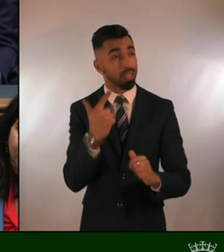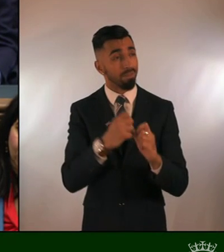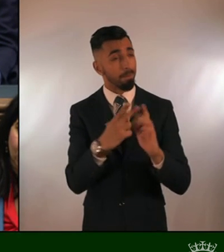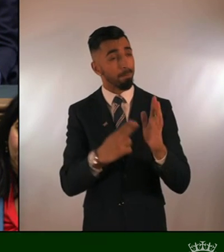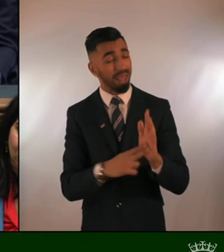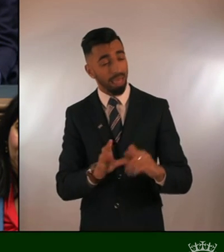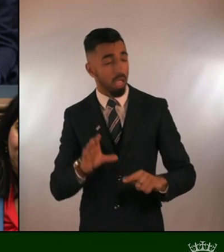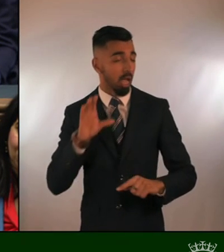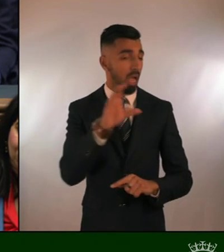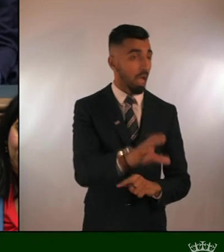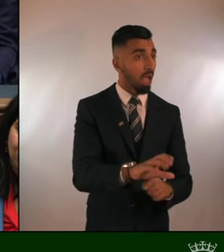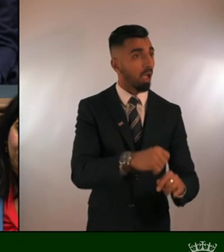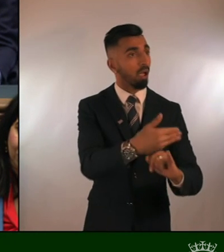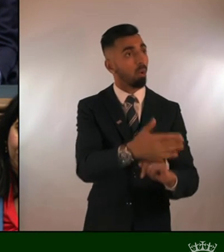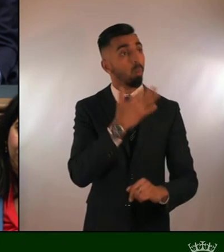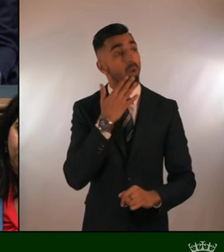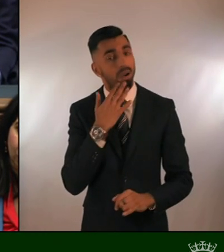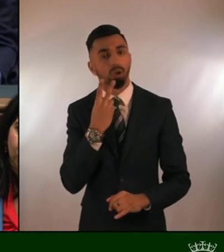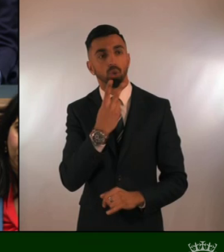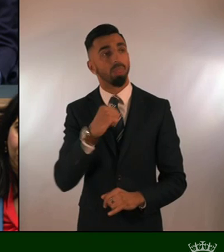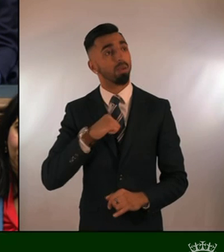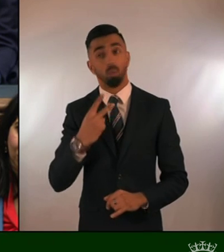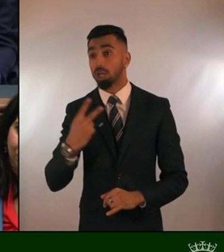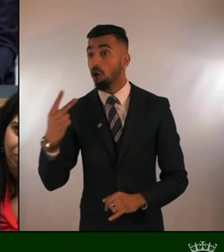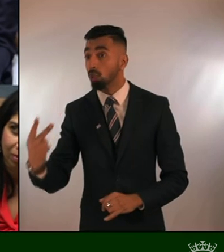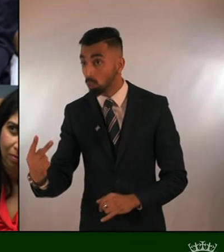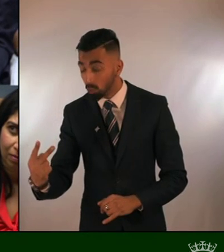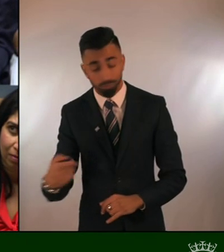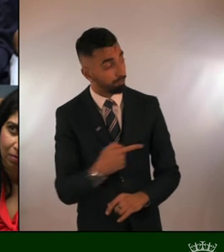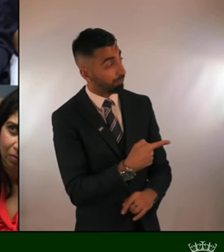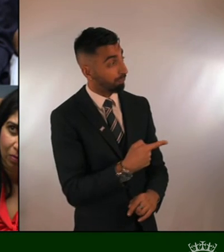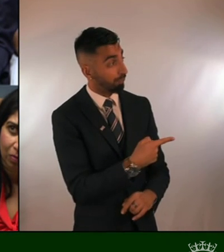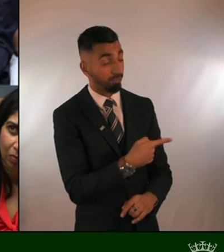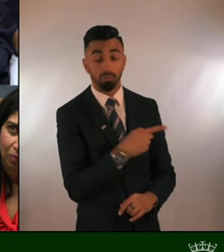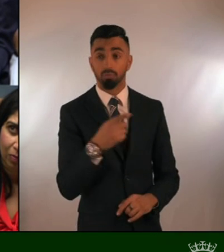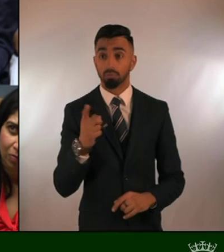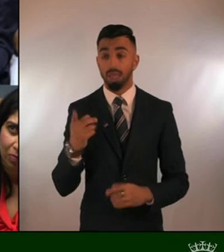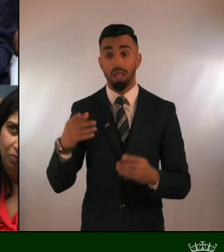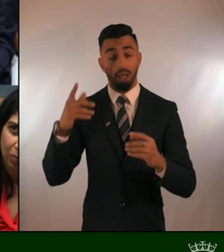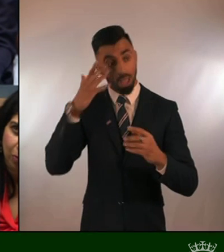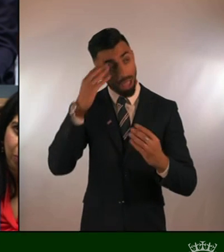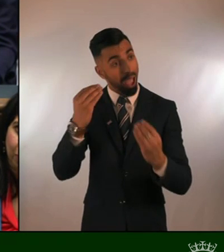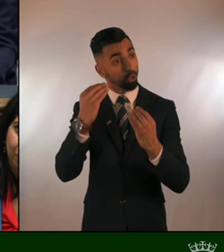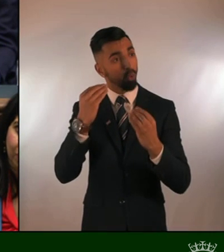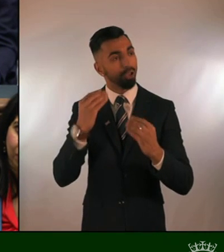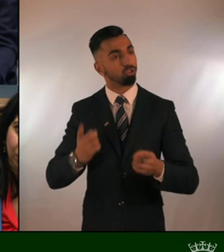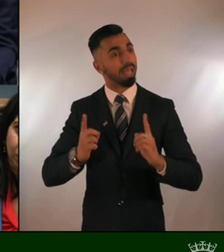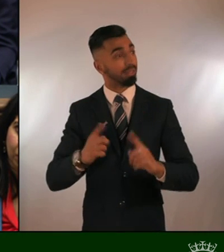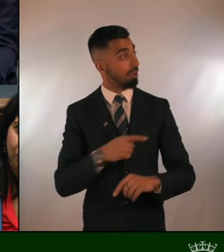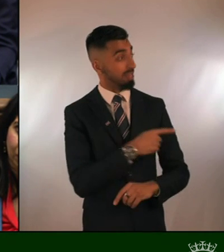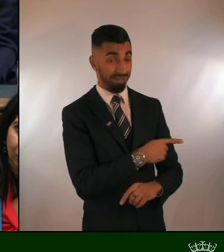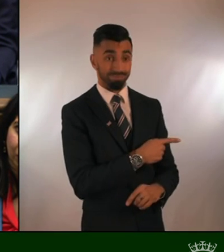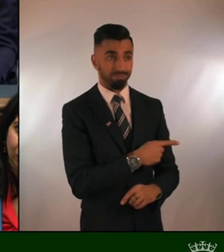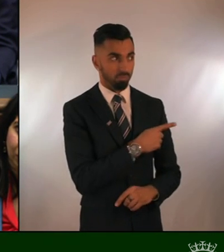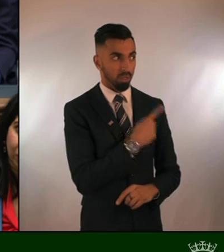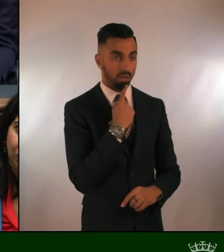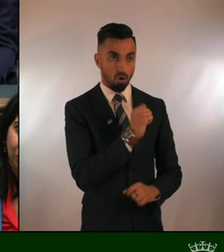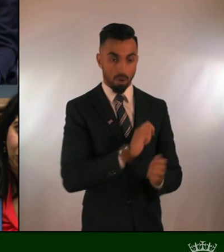My right honourable Friend the Education Secretary is taking forward our plans to increase per-pupil funding next year by an average of over 4%.